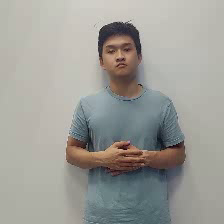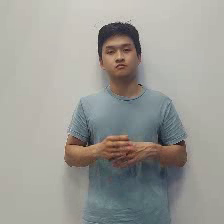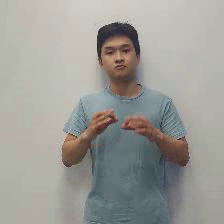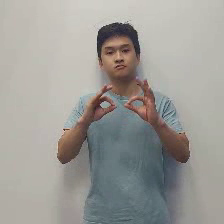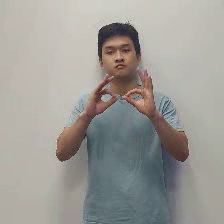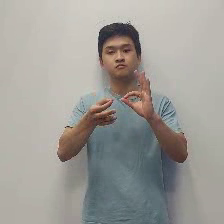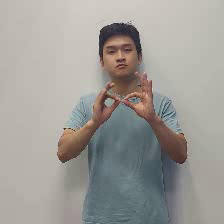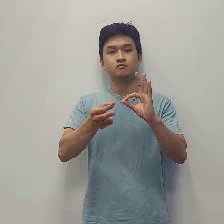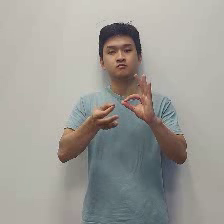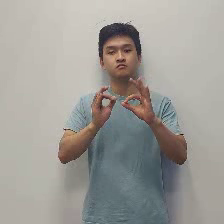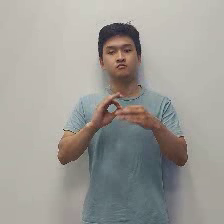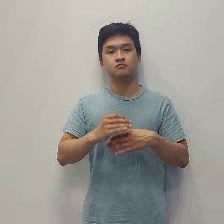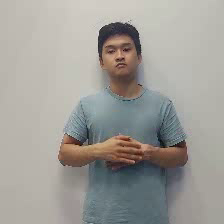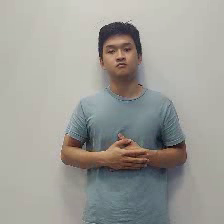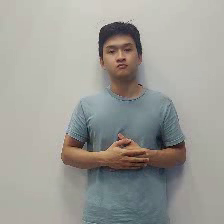Rau